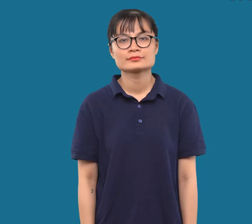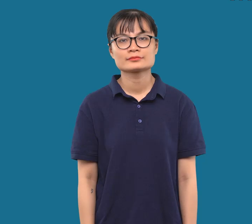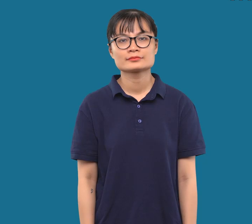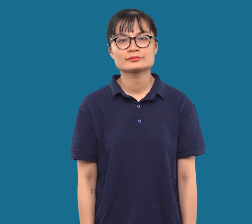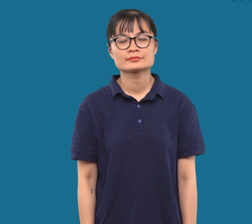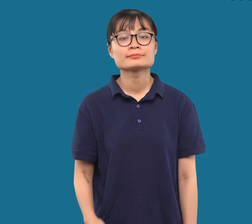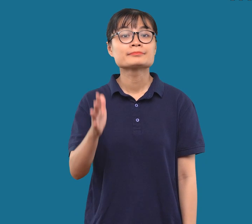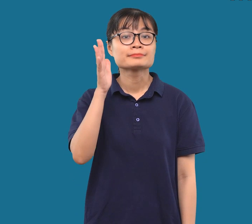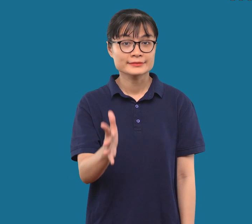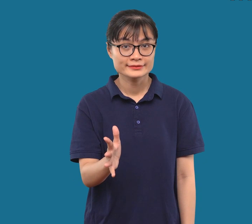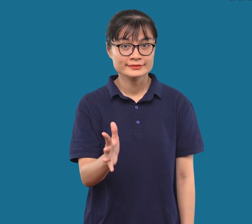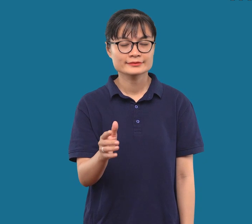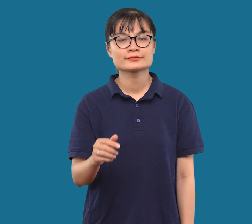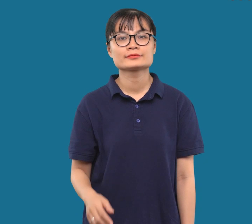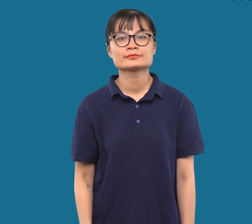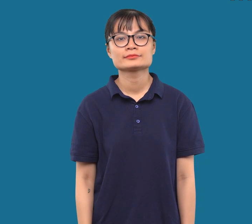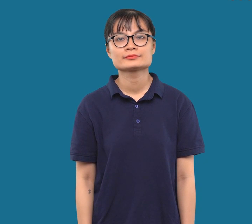5000 (năm nghìn)